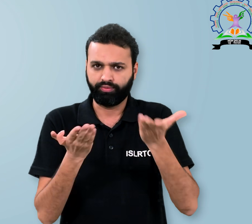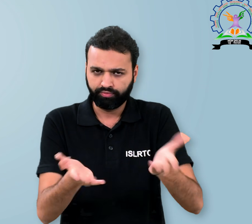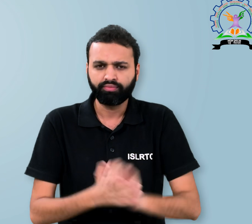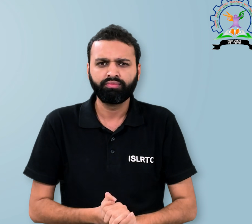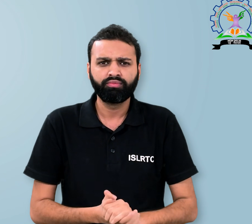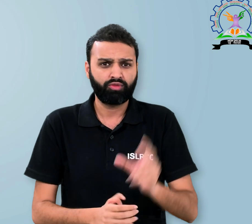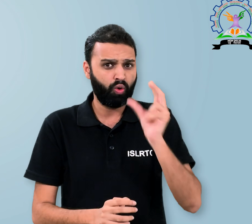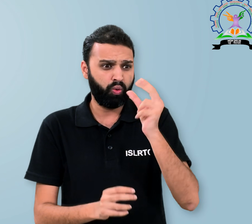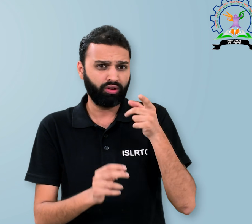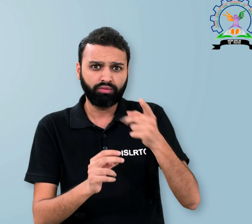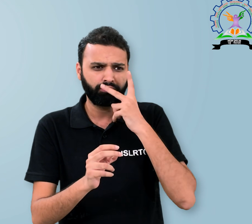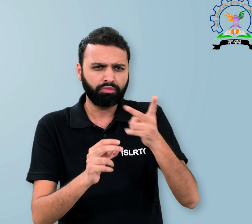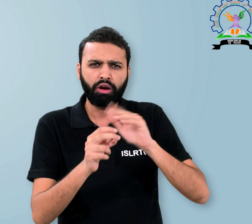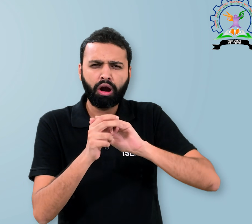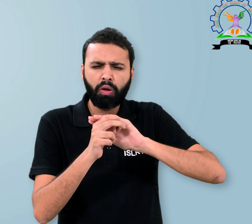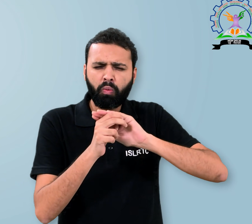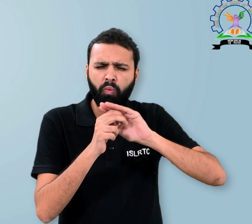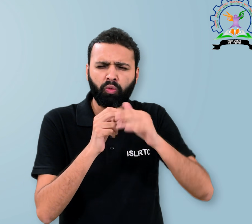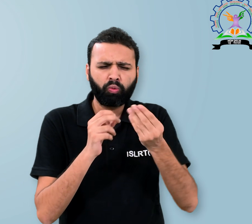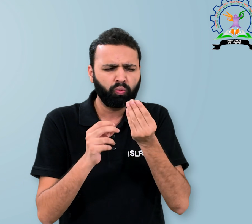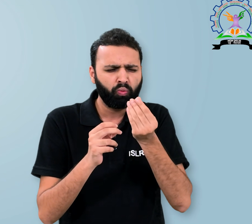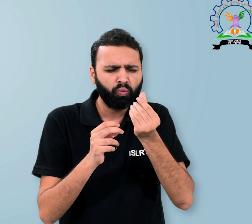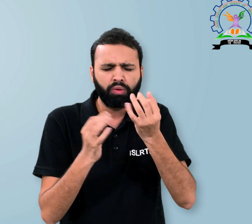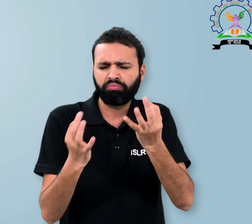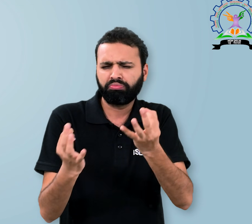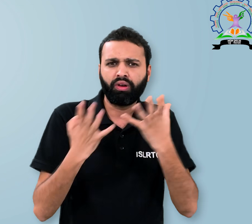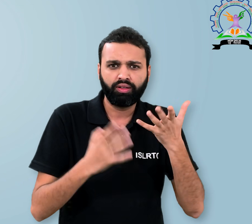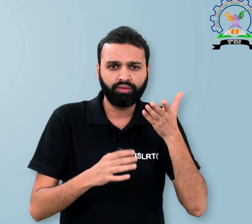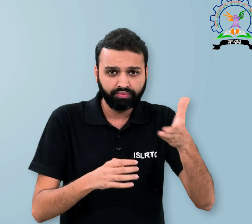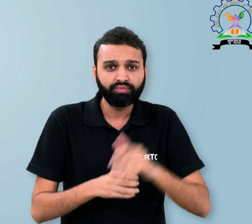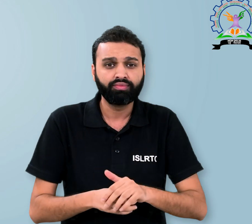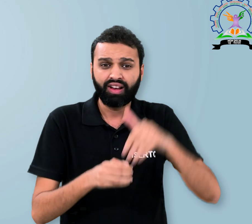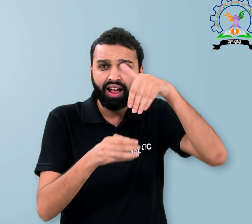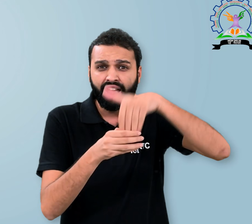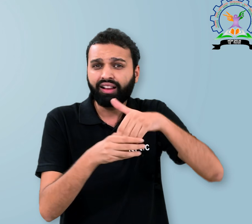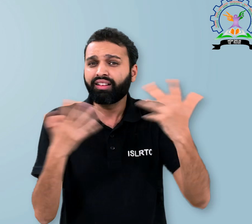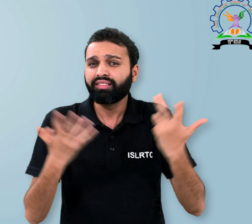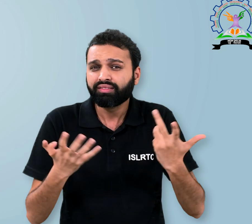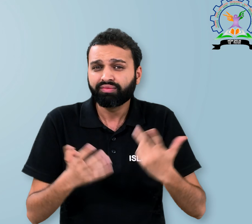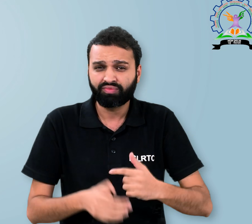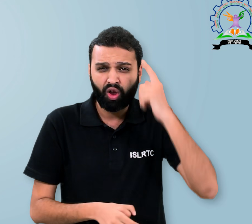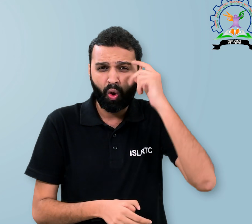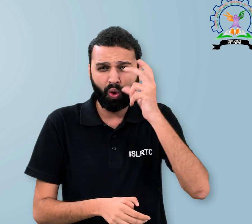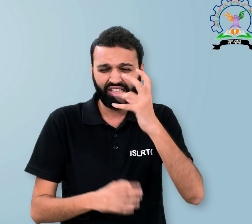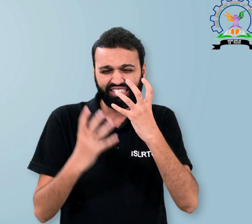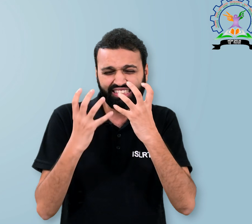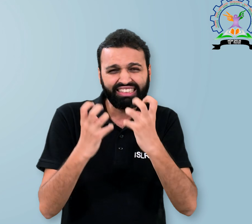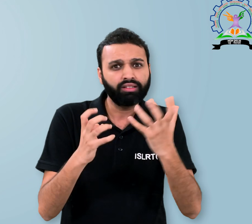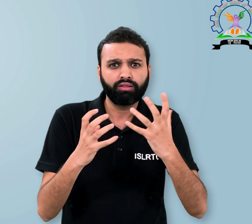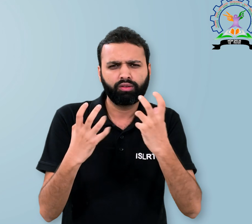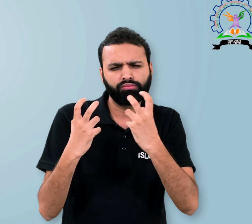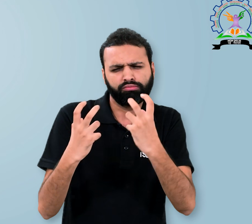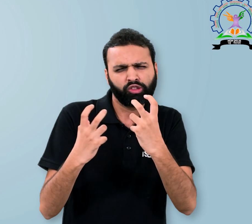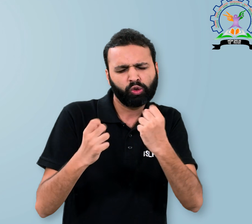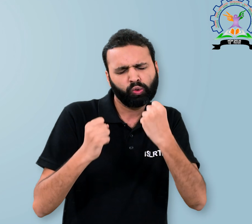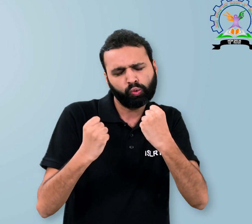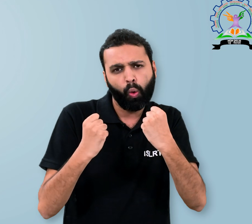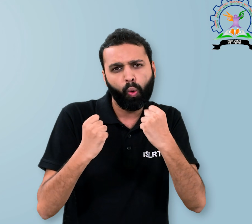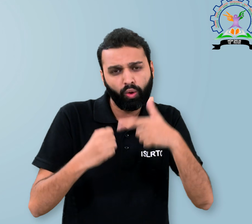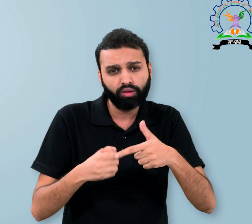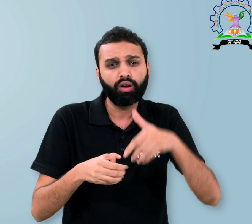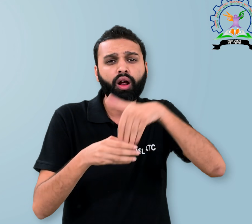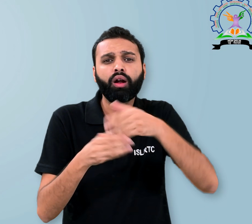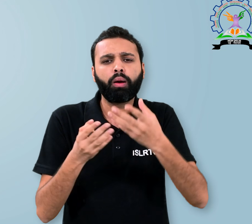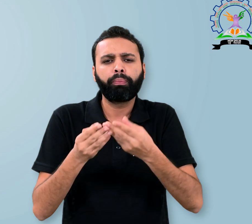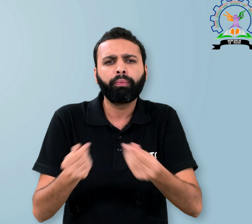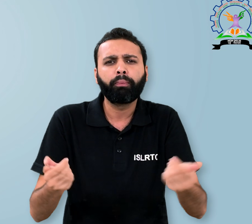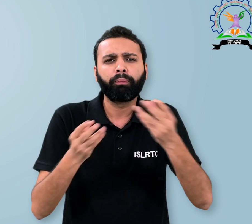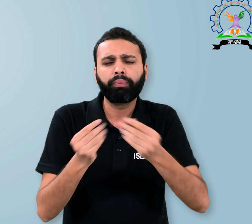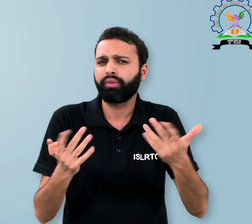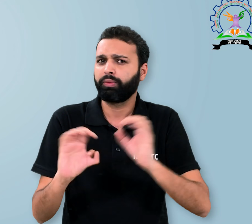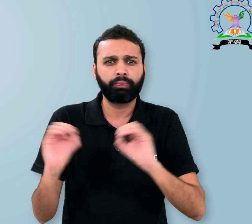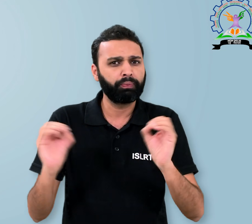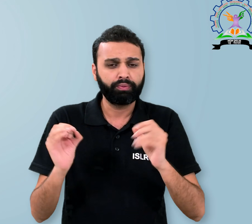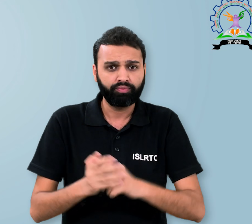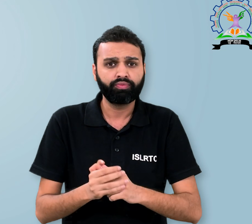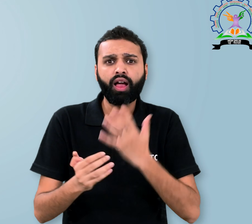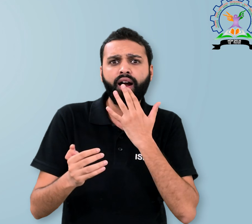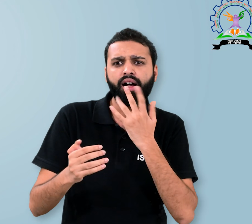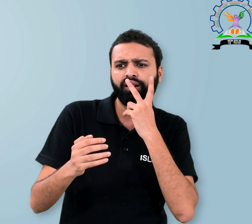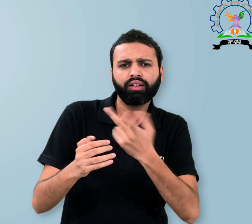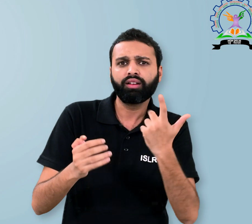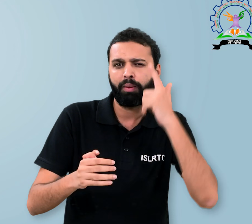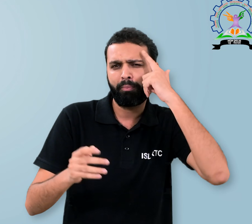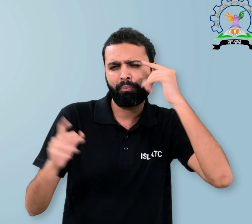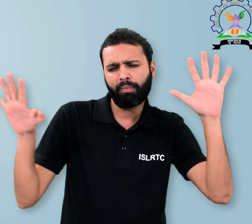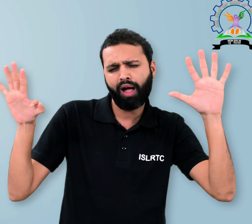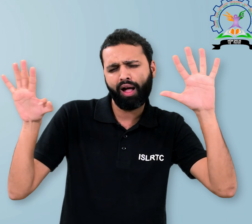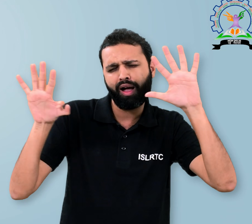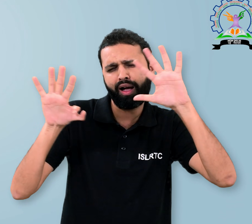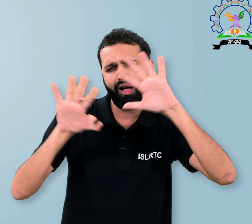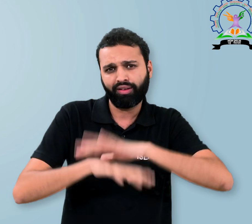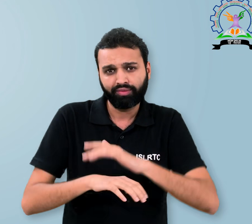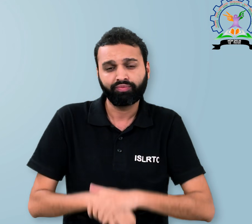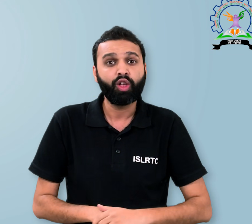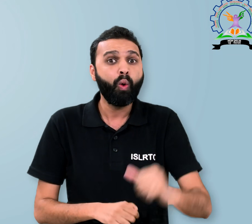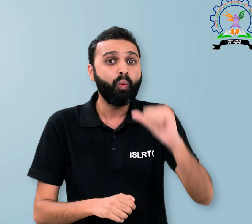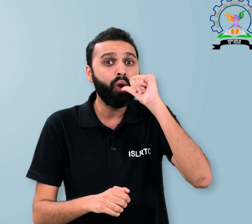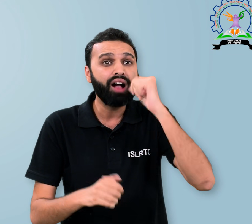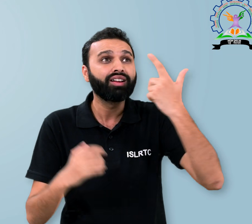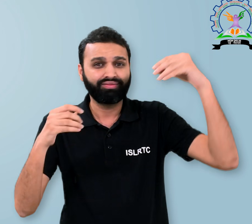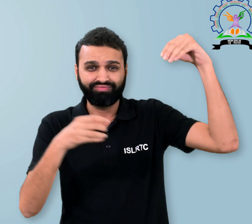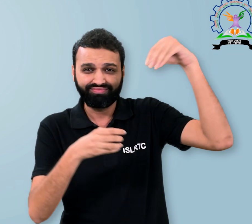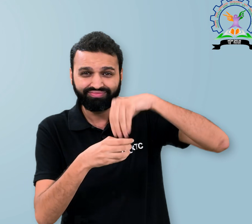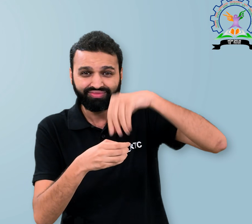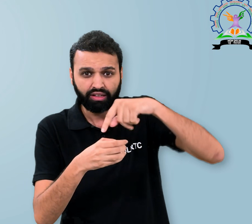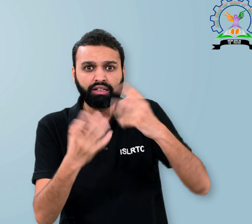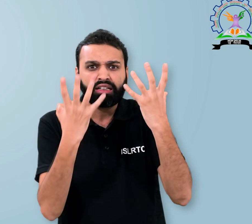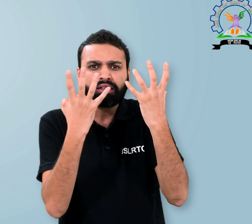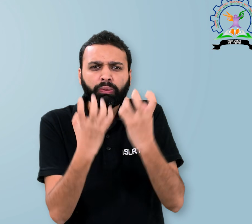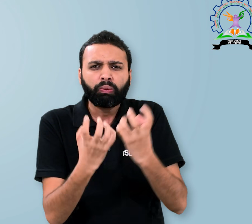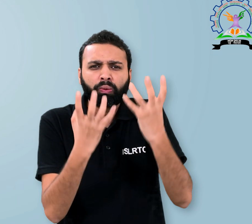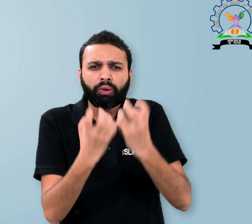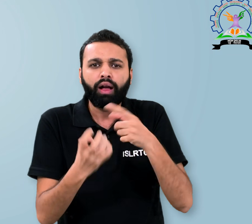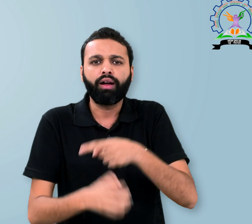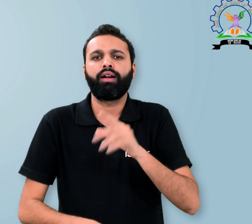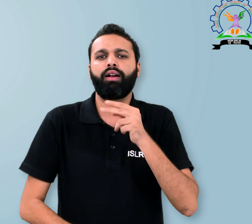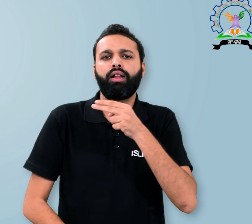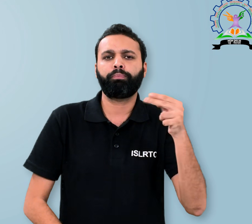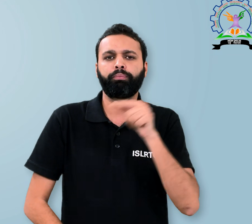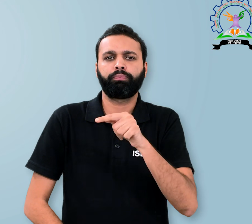It is the purest form of carbon. It is black, porous, and tough as a substance.